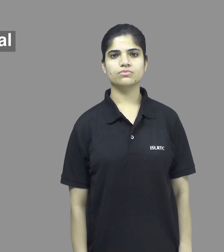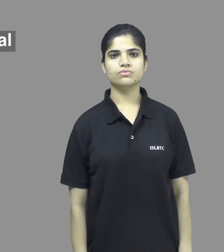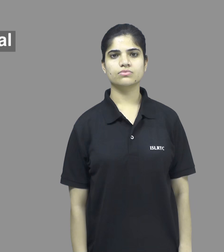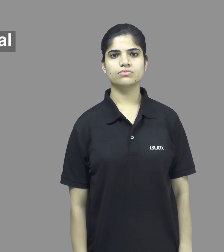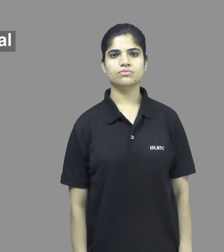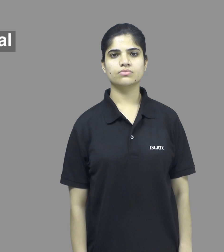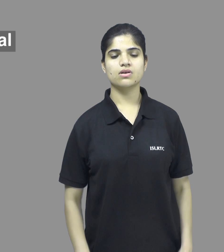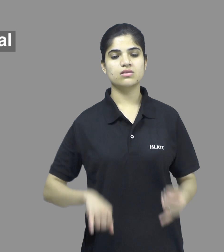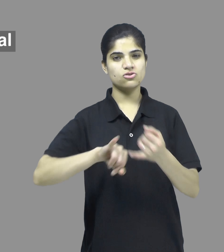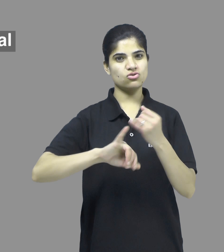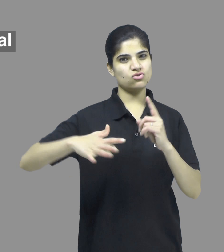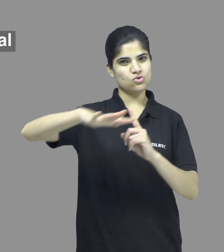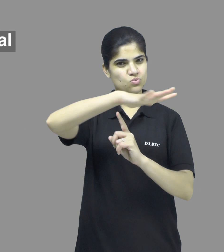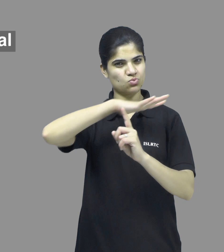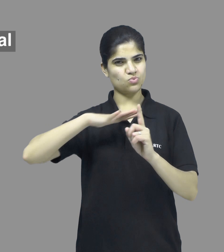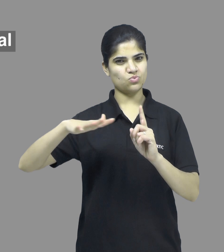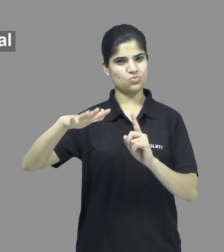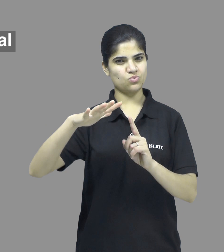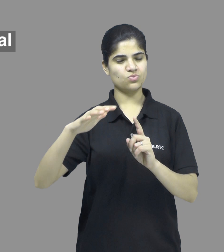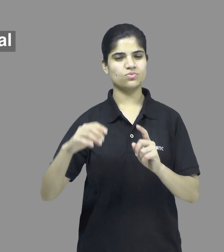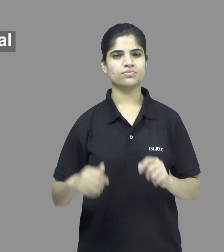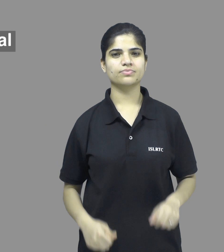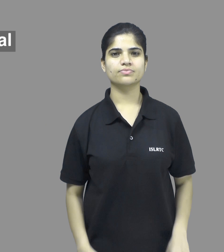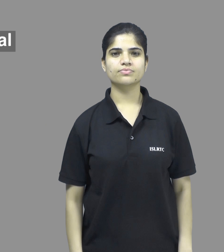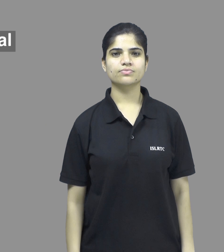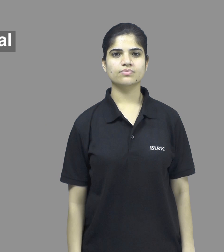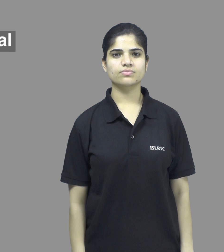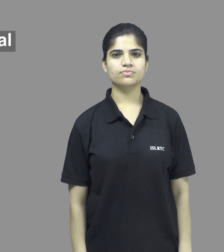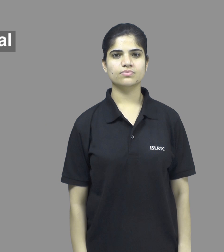Social